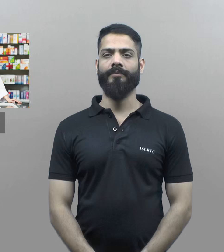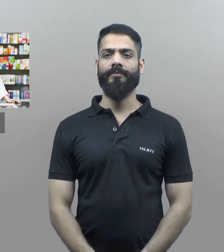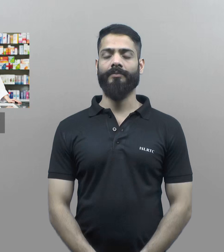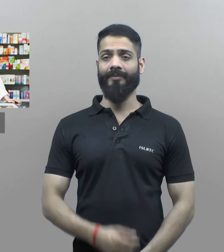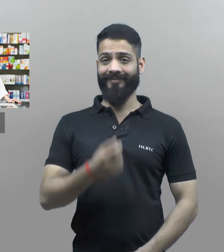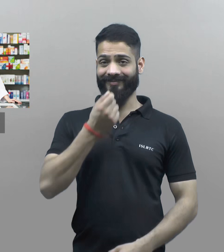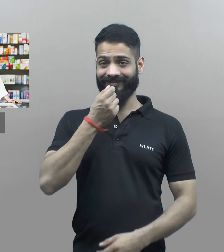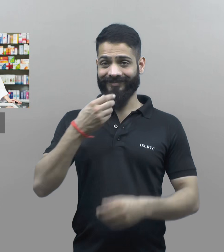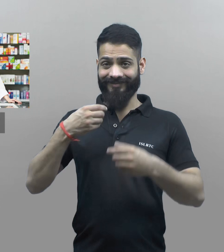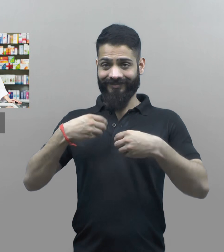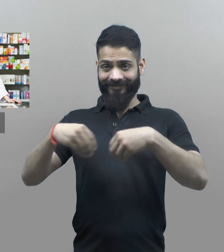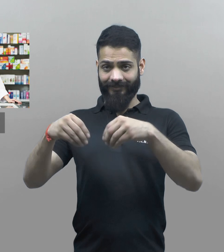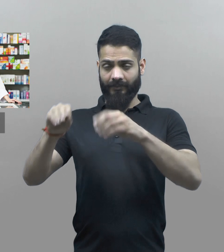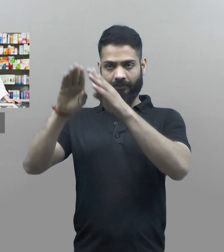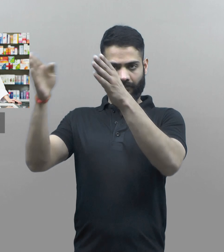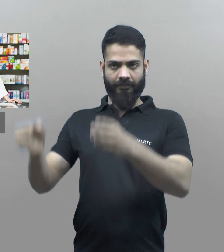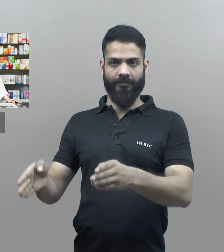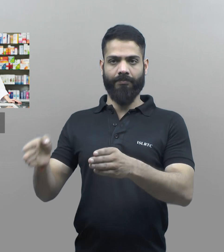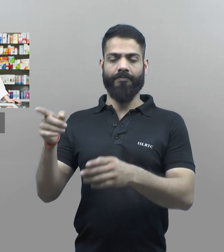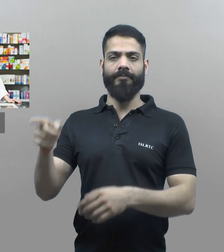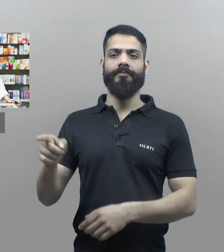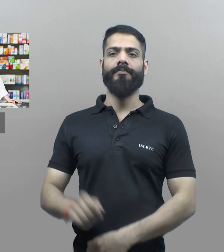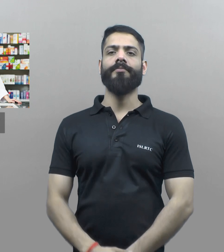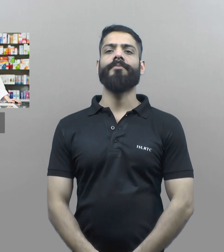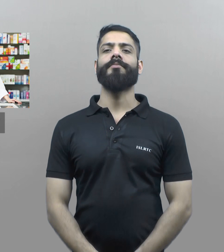Pharmacy